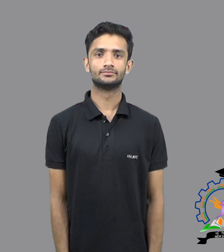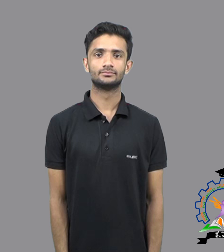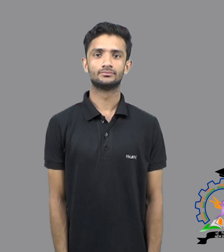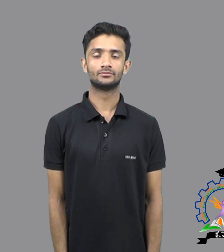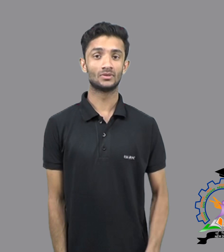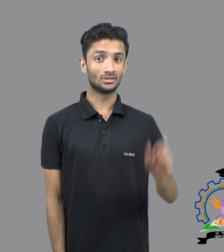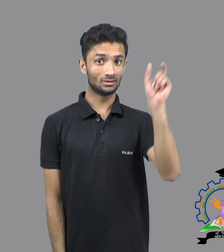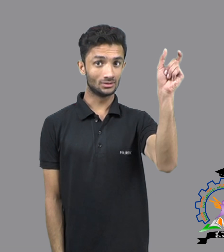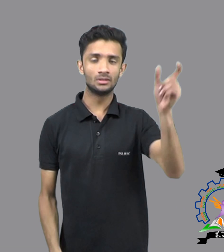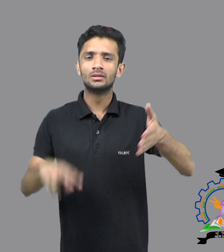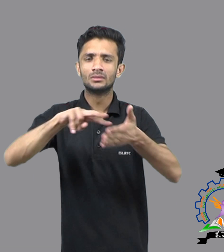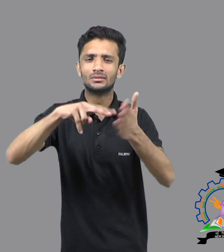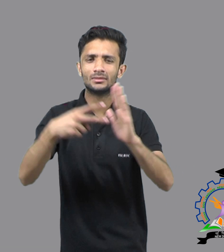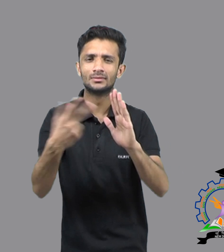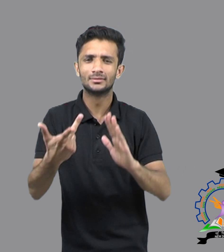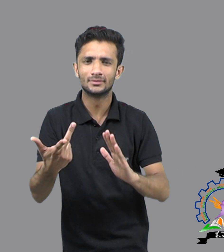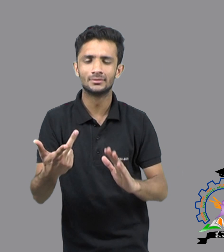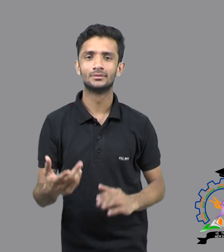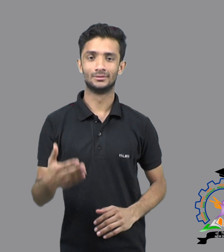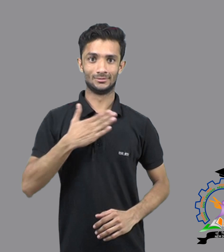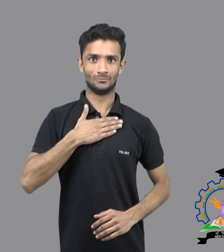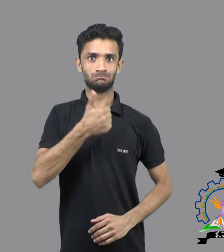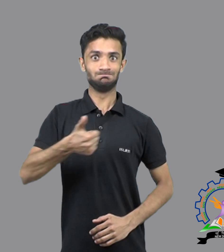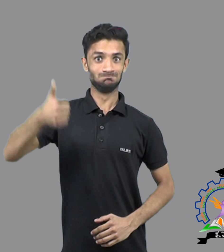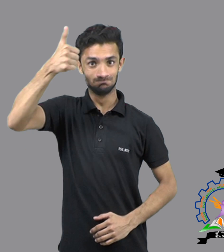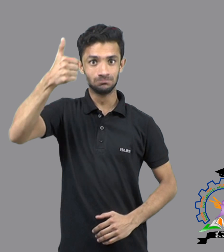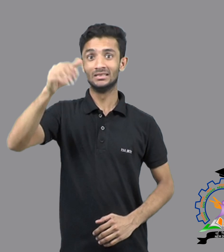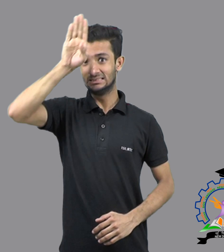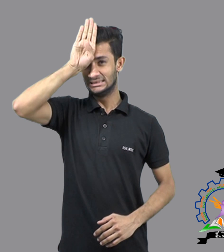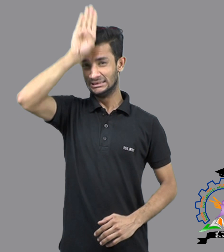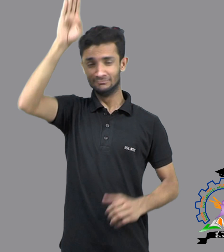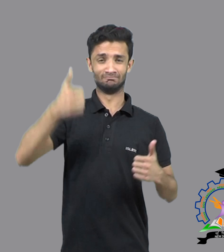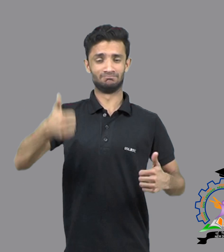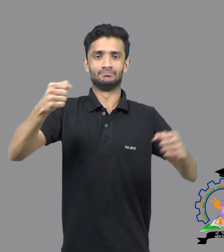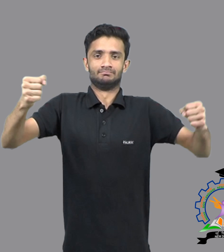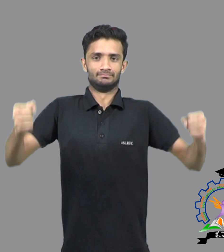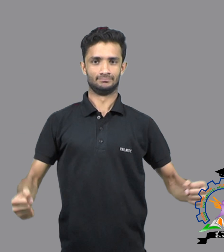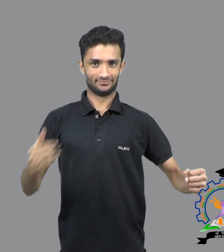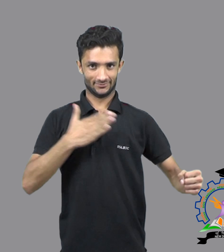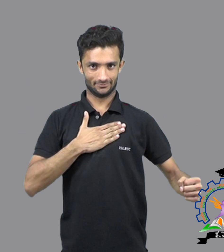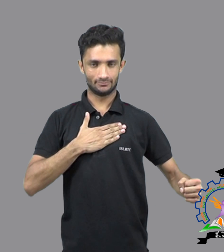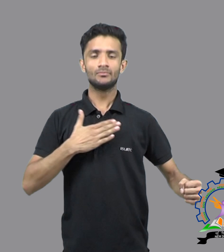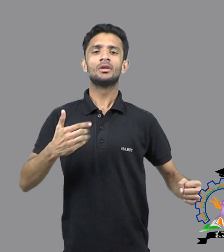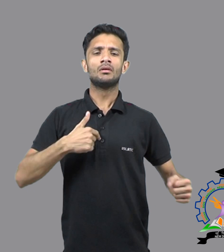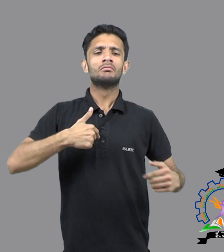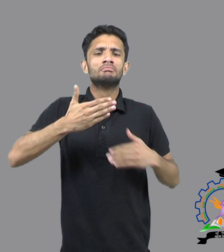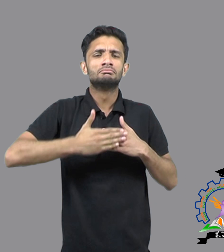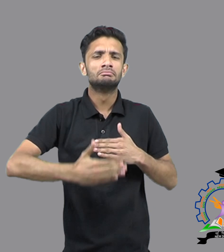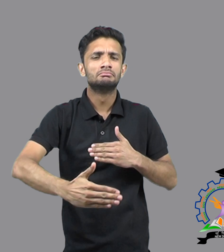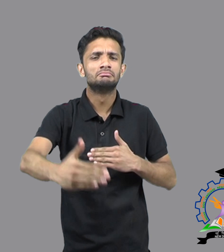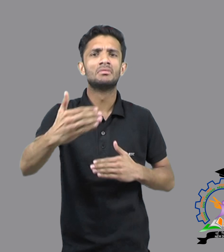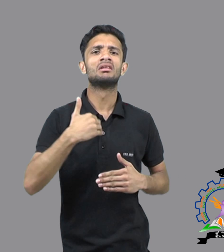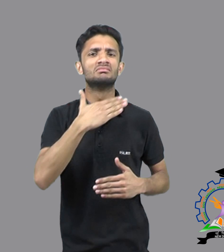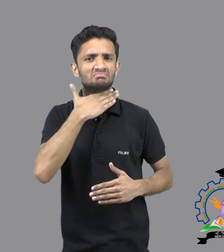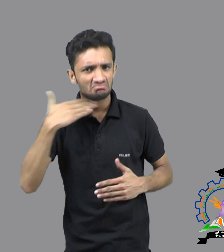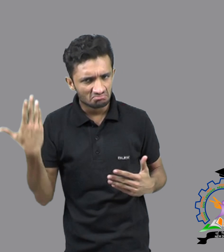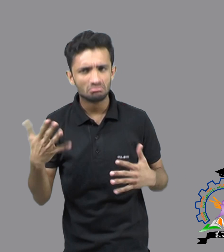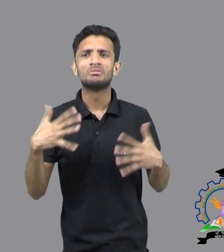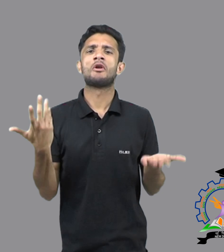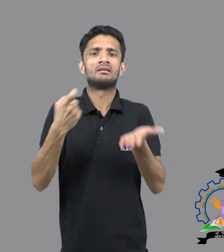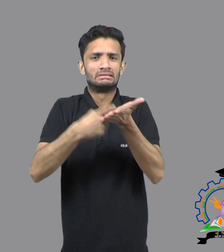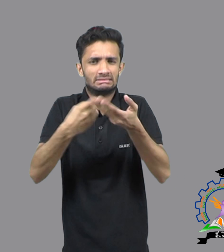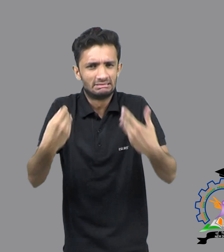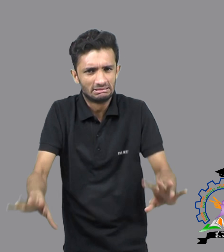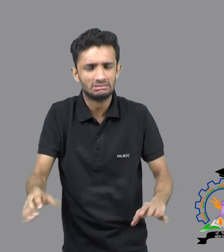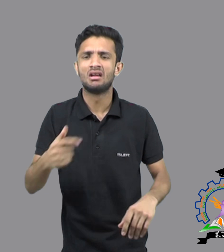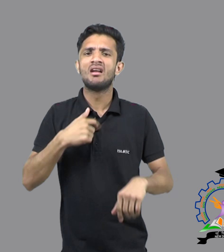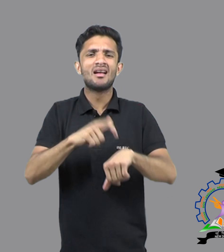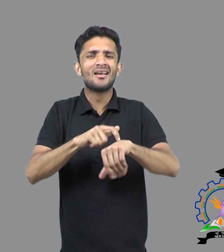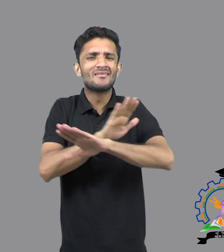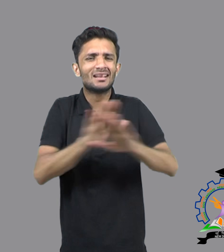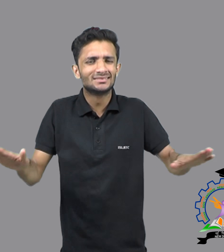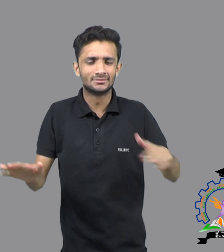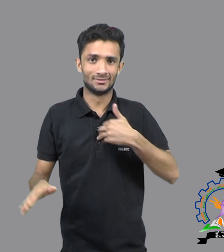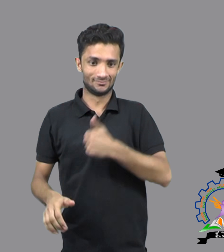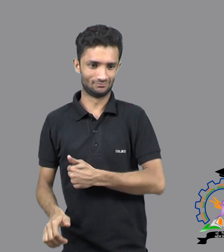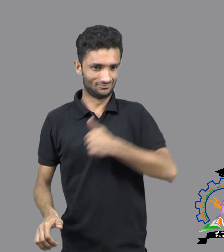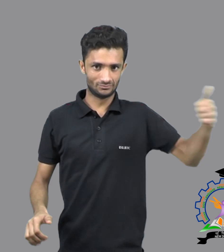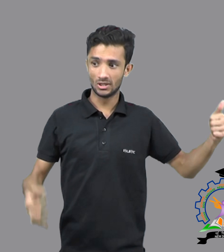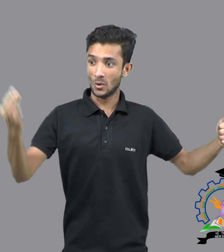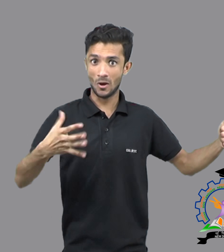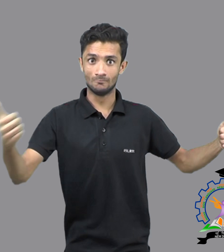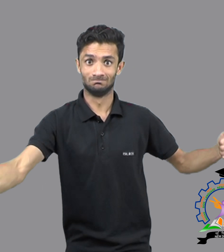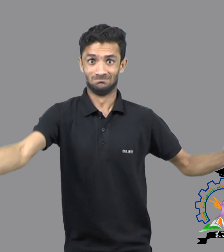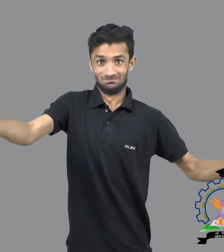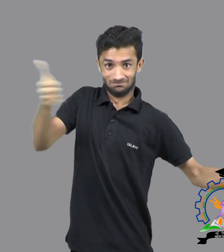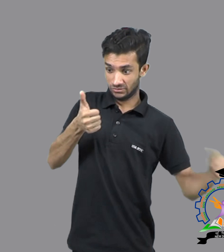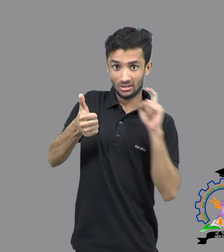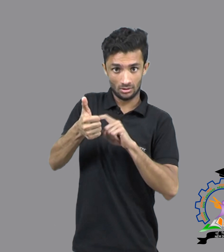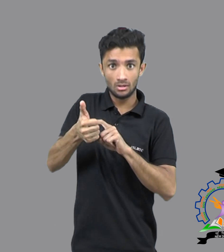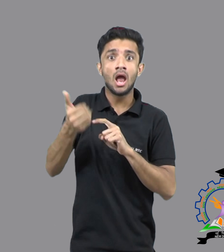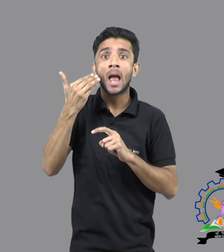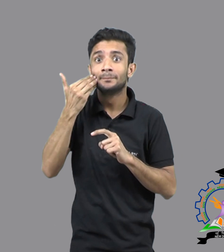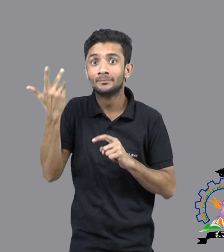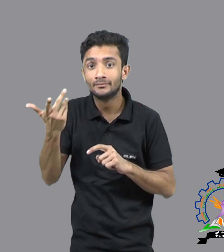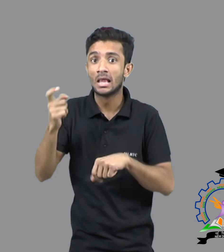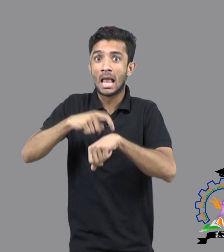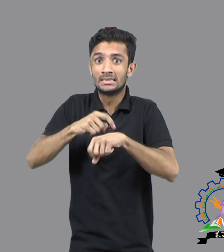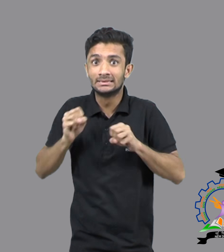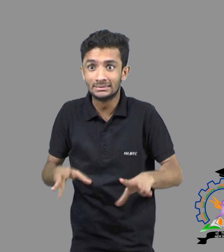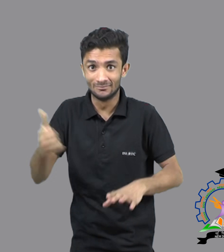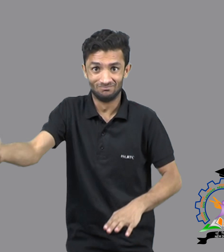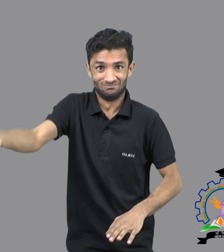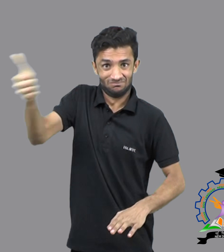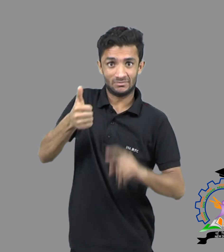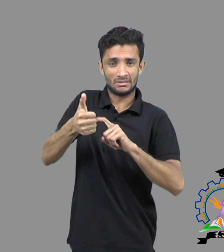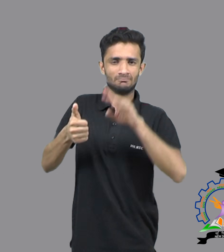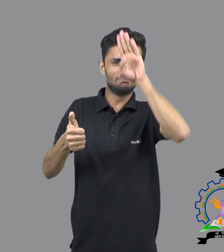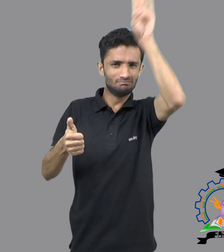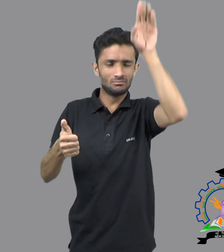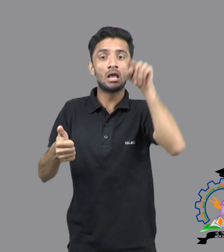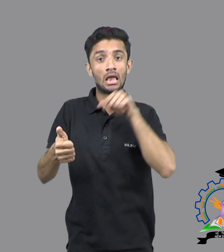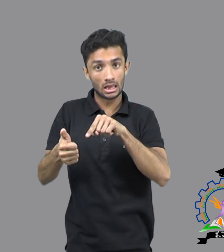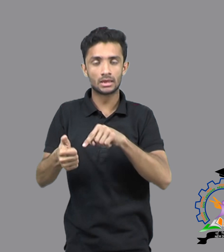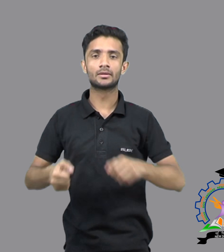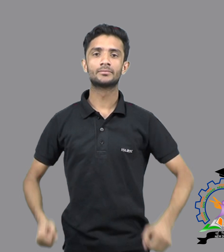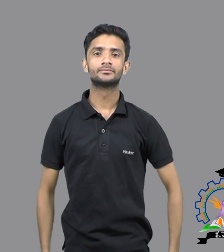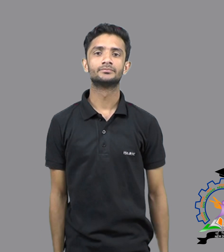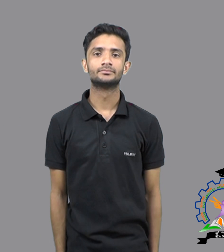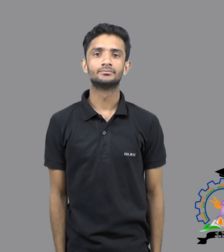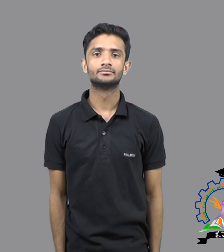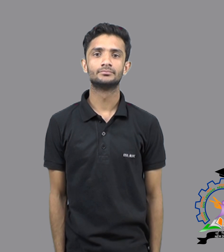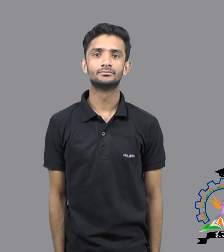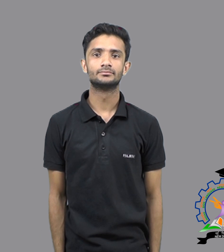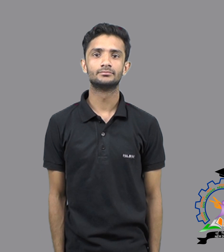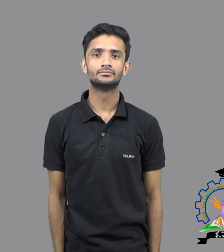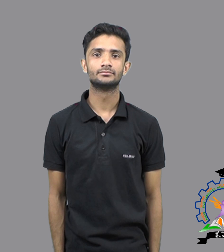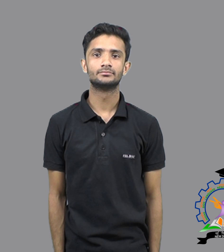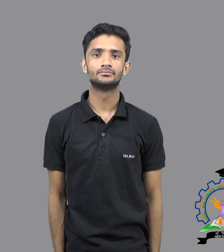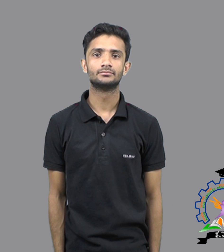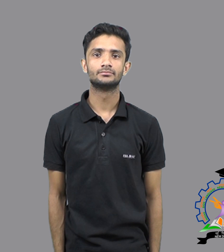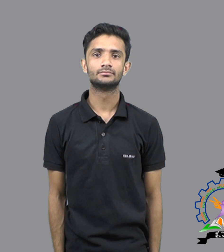Accession